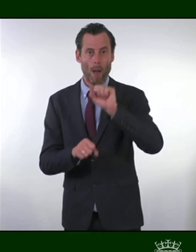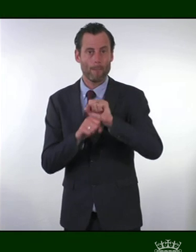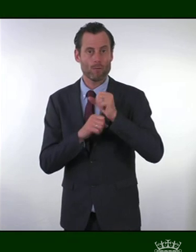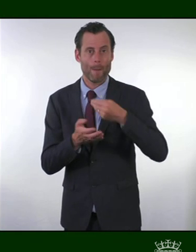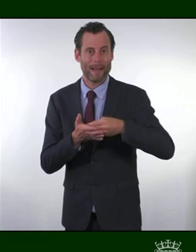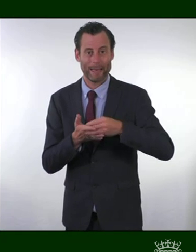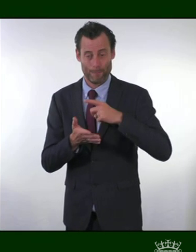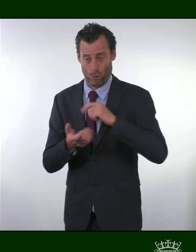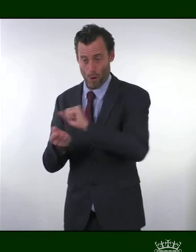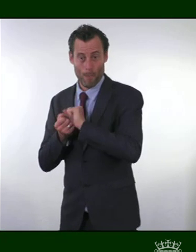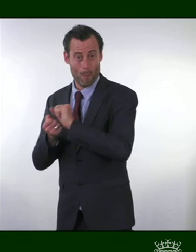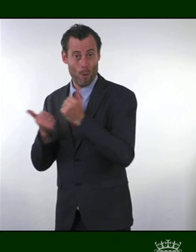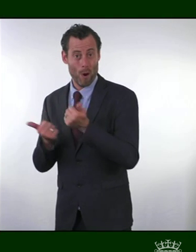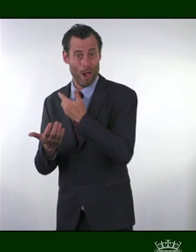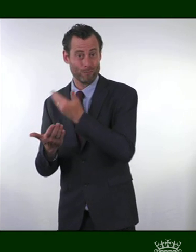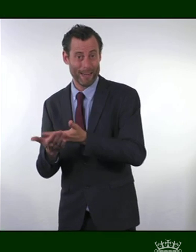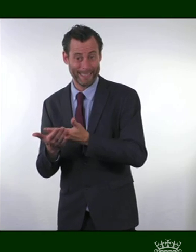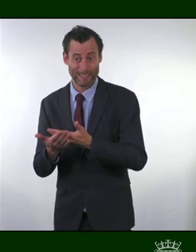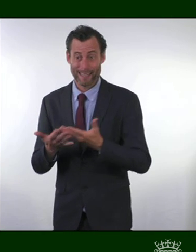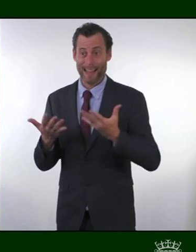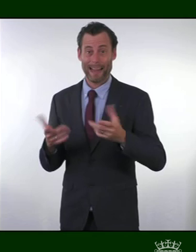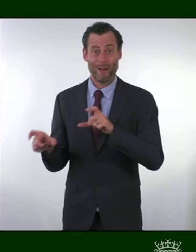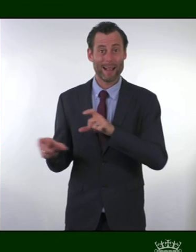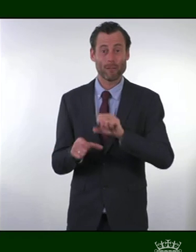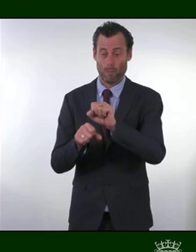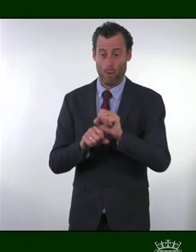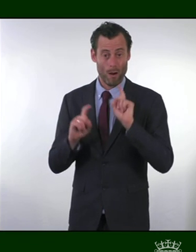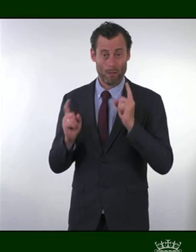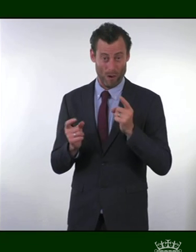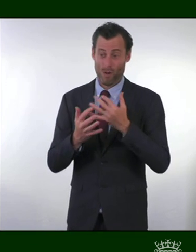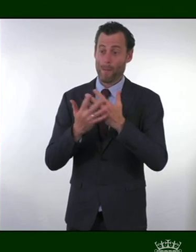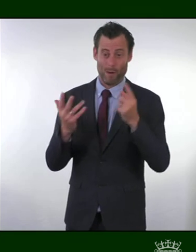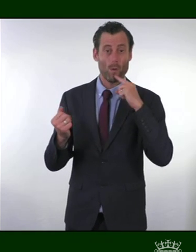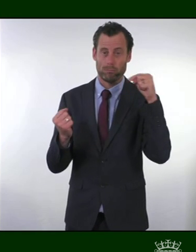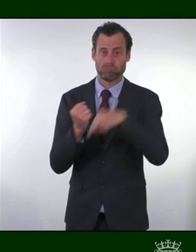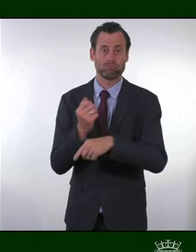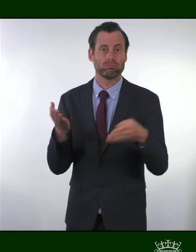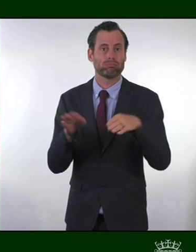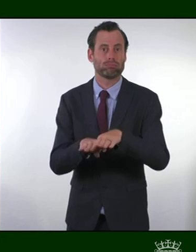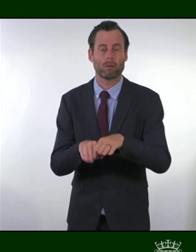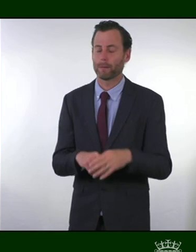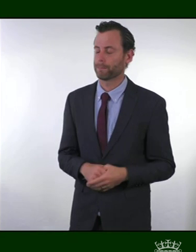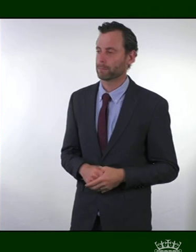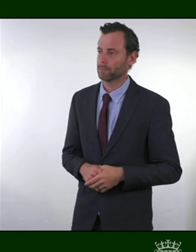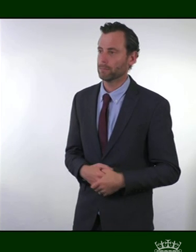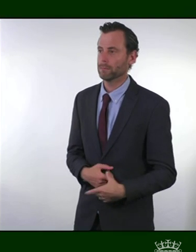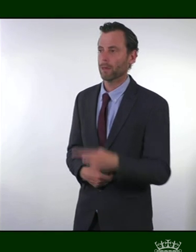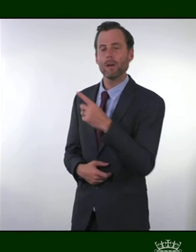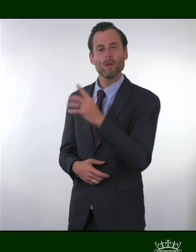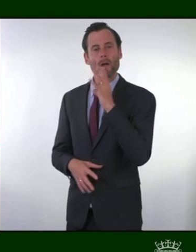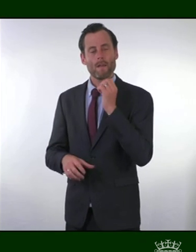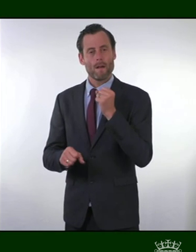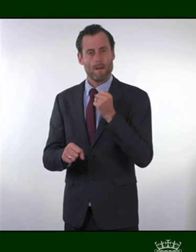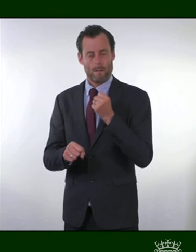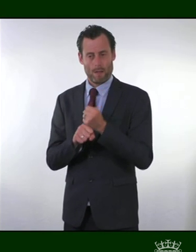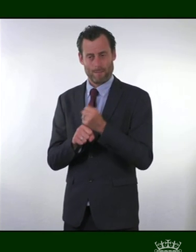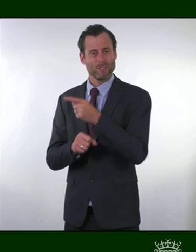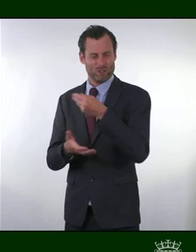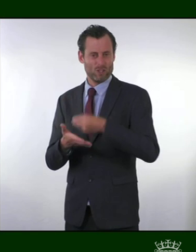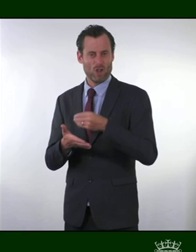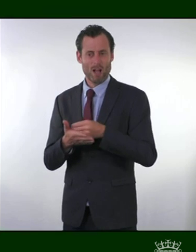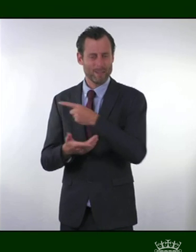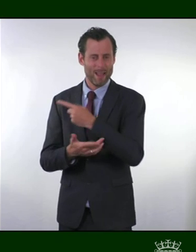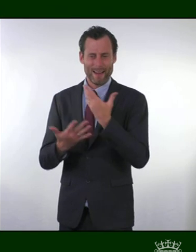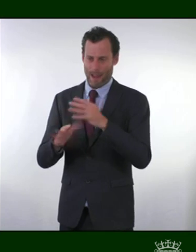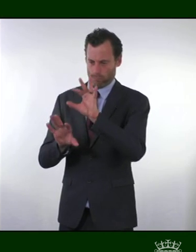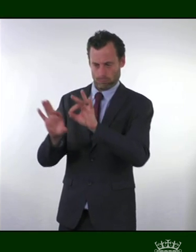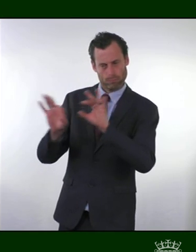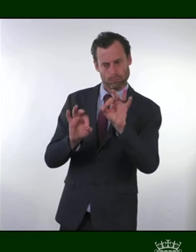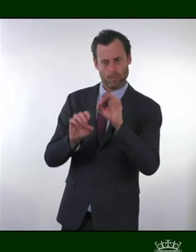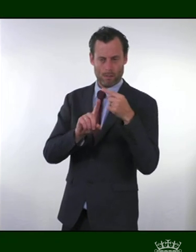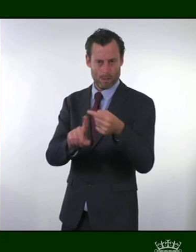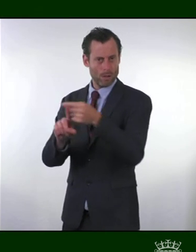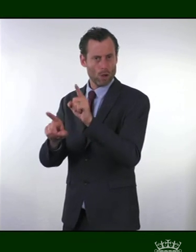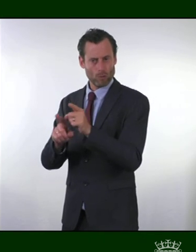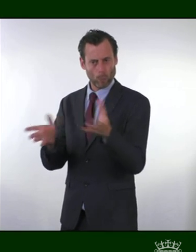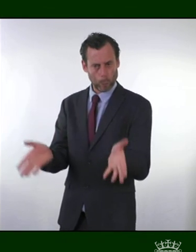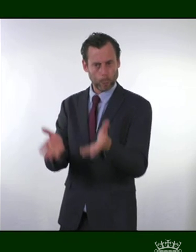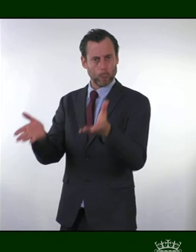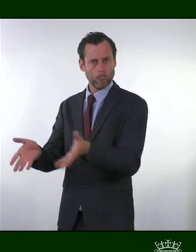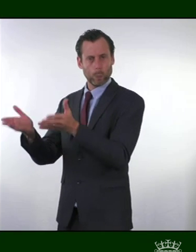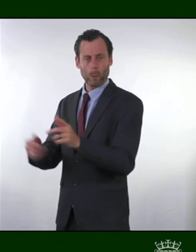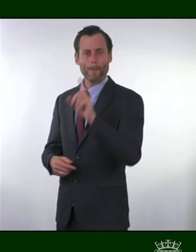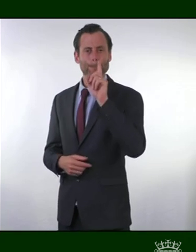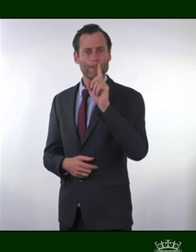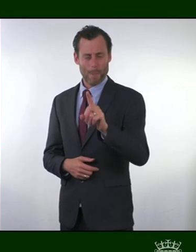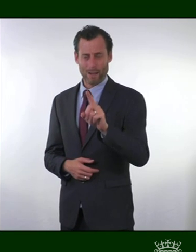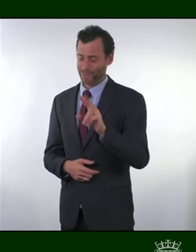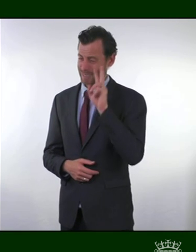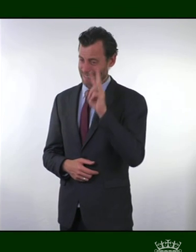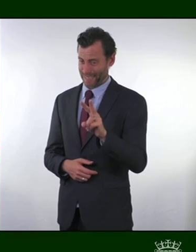This risks many SMEs going to the wall. Until now, the Chancellor has described a targeted, sectoral approach as the Treasury “picking winners”, but the necessary public health measures have created losers.